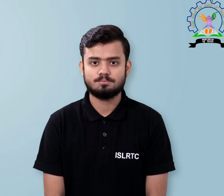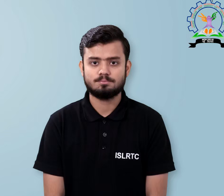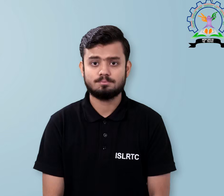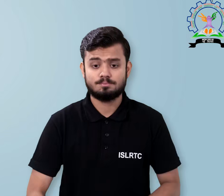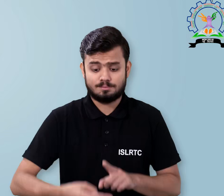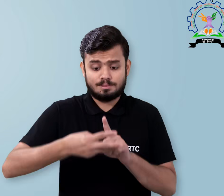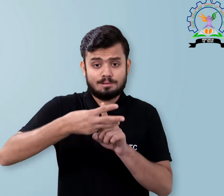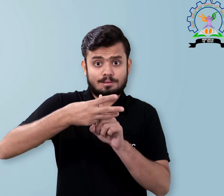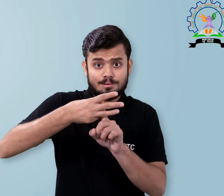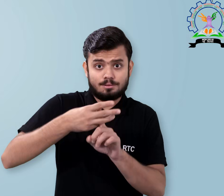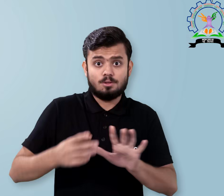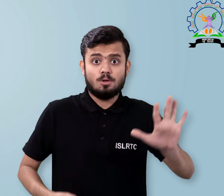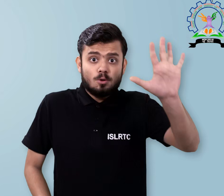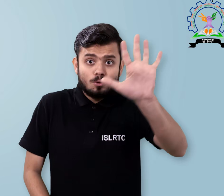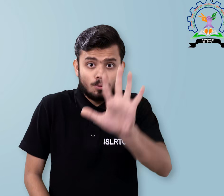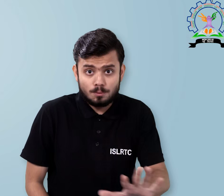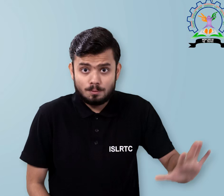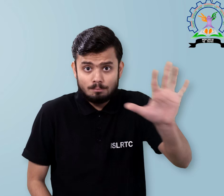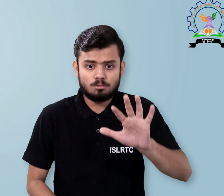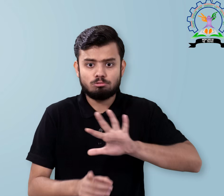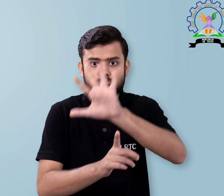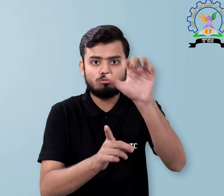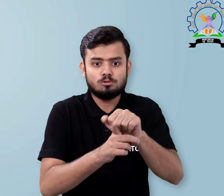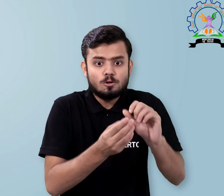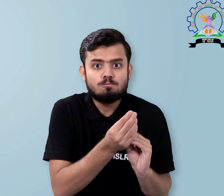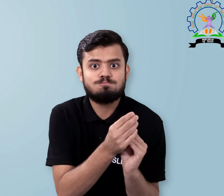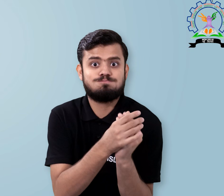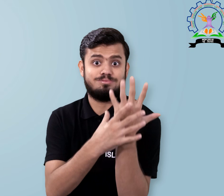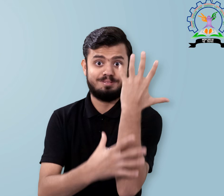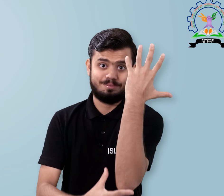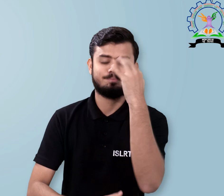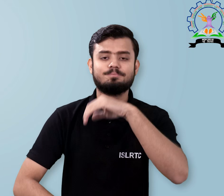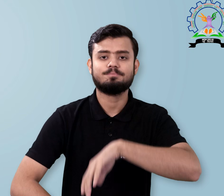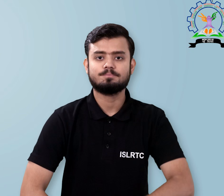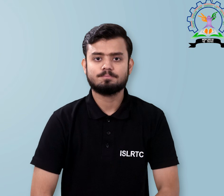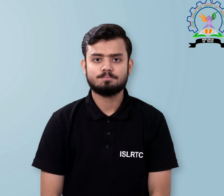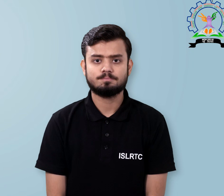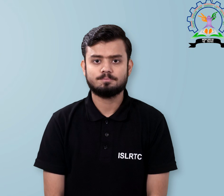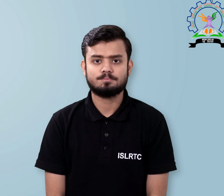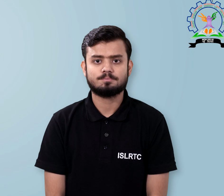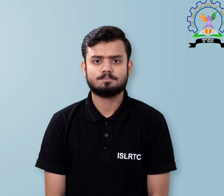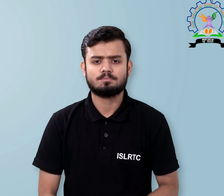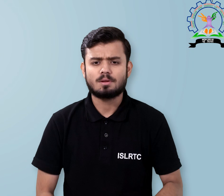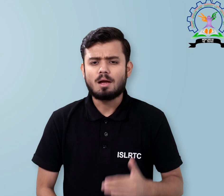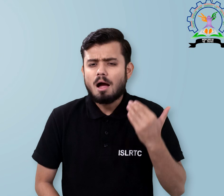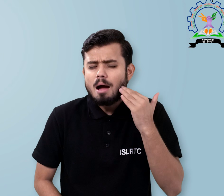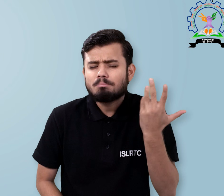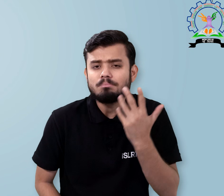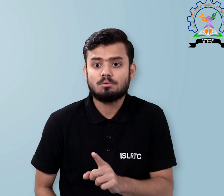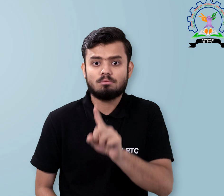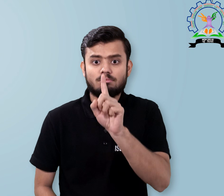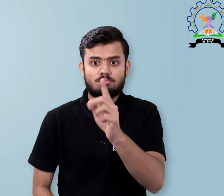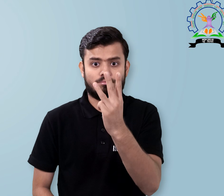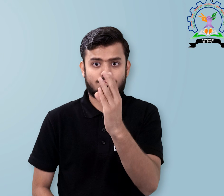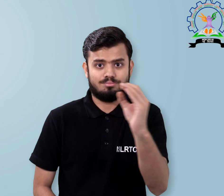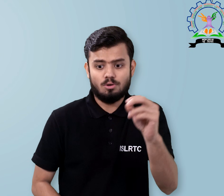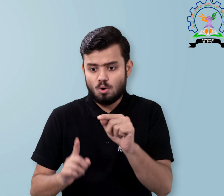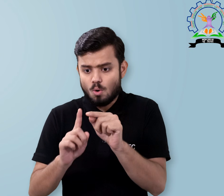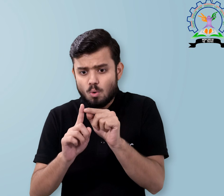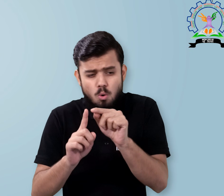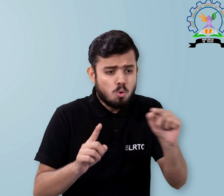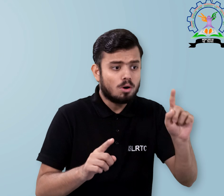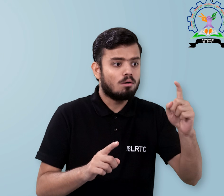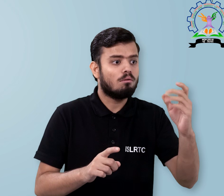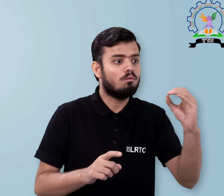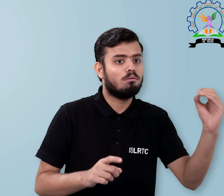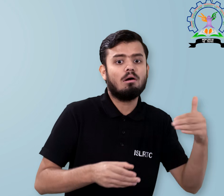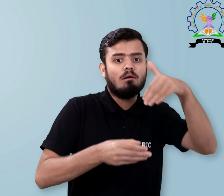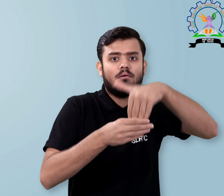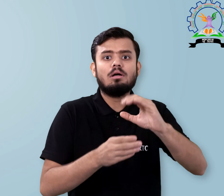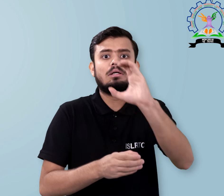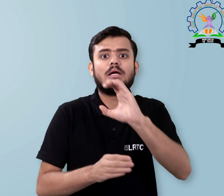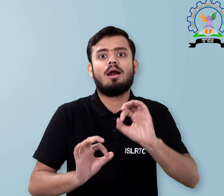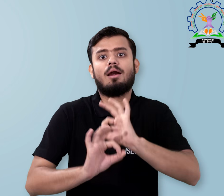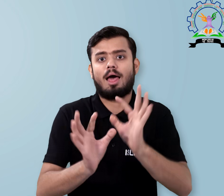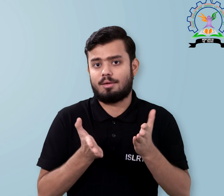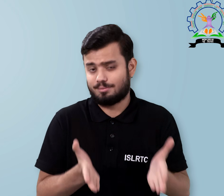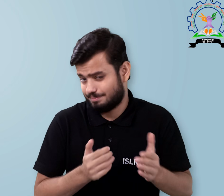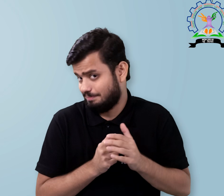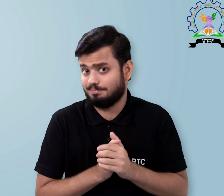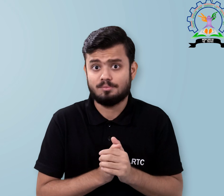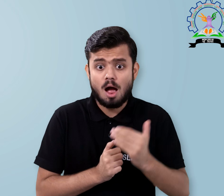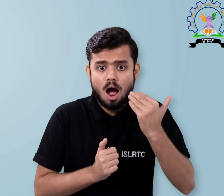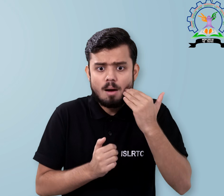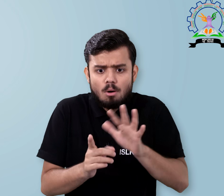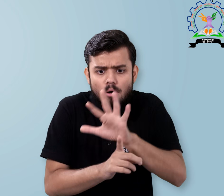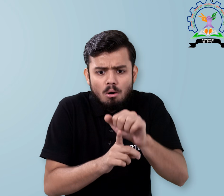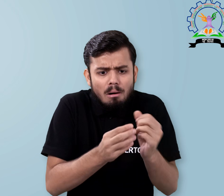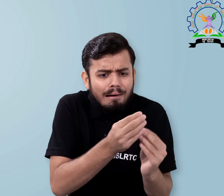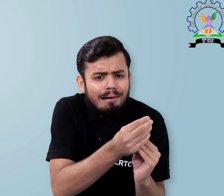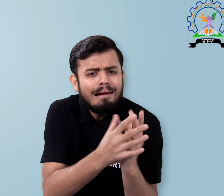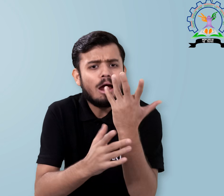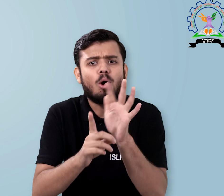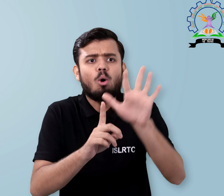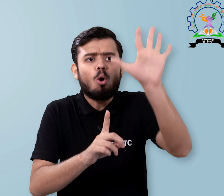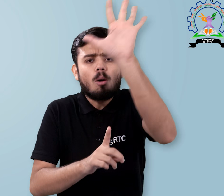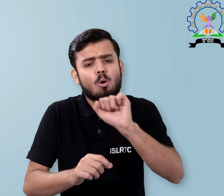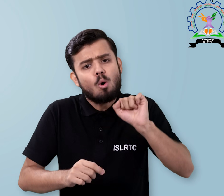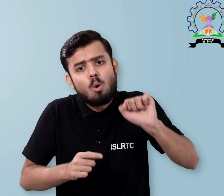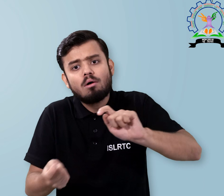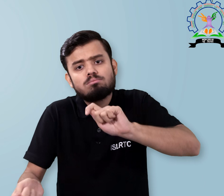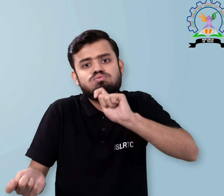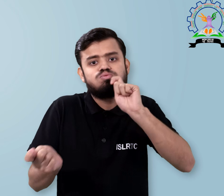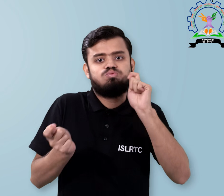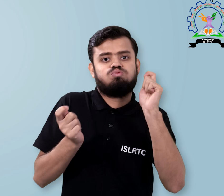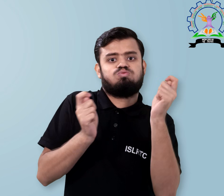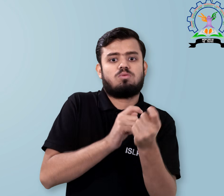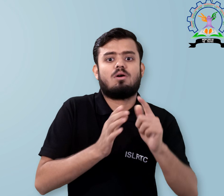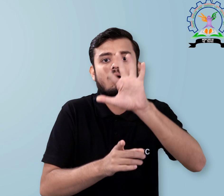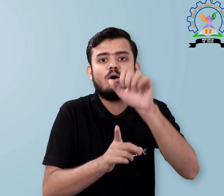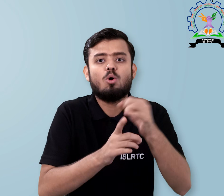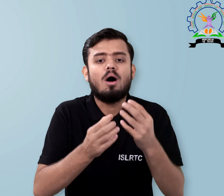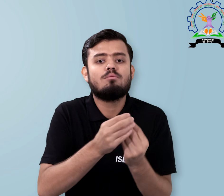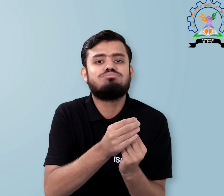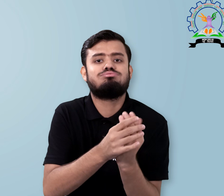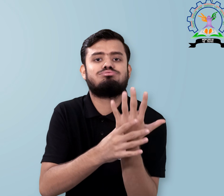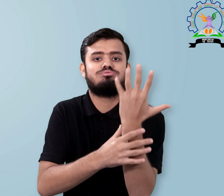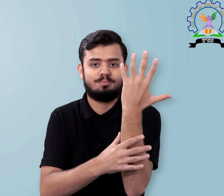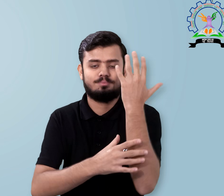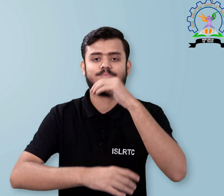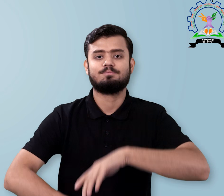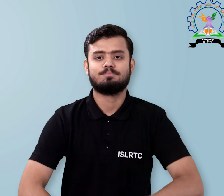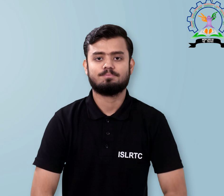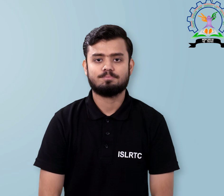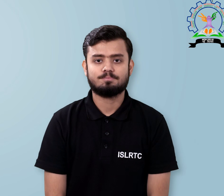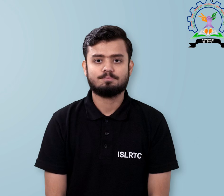Renaissance The cultural rebirth in Europe from the 14th to the 17th century.